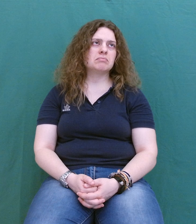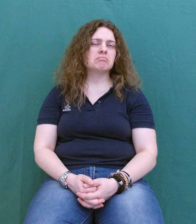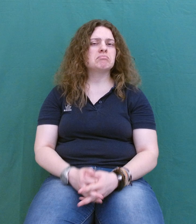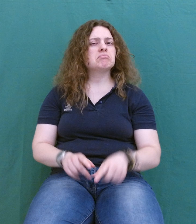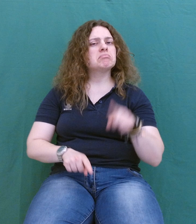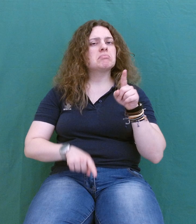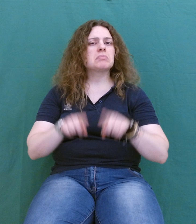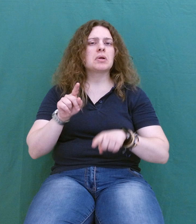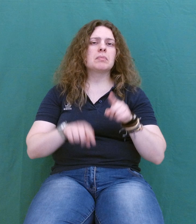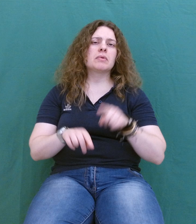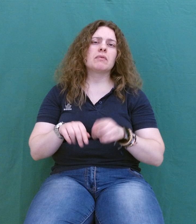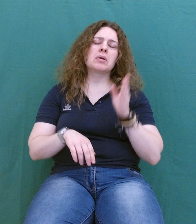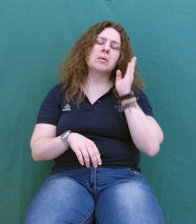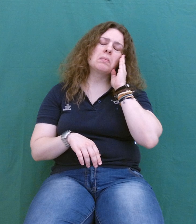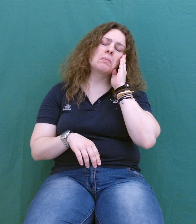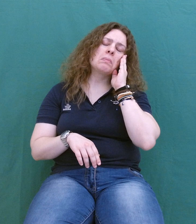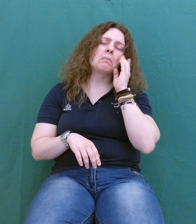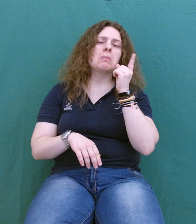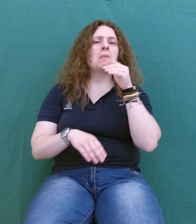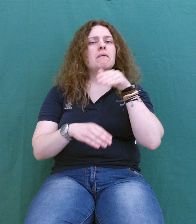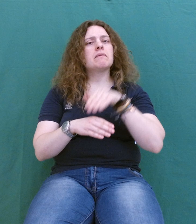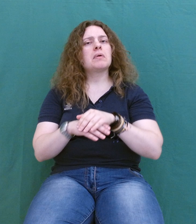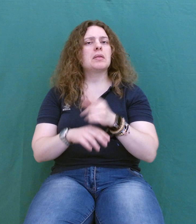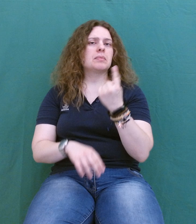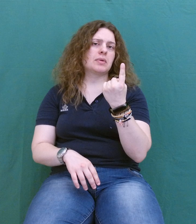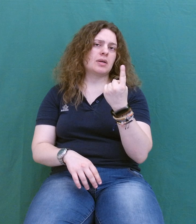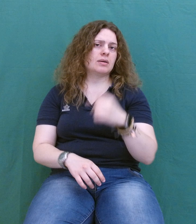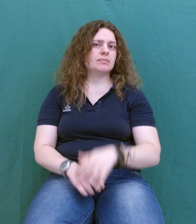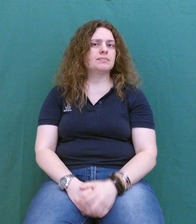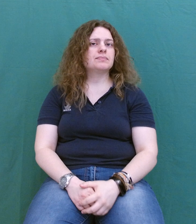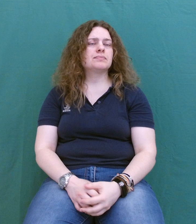ΚΑΜΙΑ ΦΟΡΑ ΚΟΙΜΑΜΑΙ 1 (ΜΙΑ) ΒΡΑΔΥ 1 (ΜΙΑ)